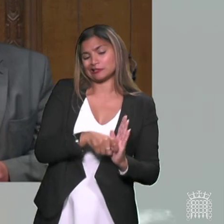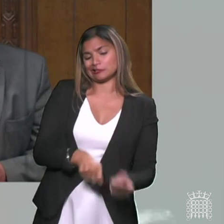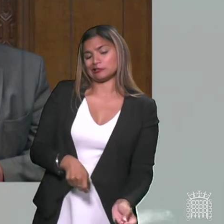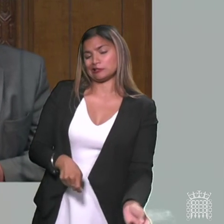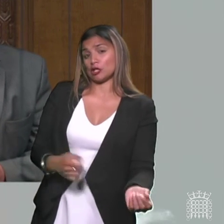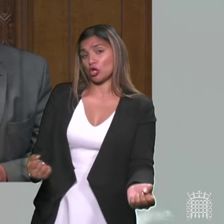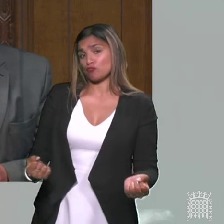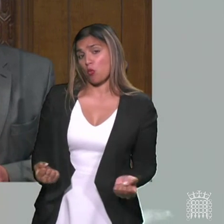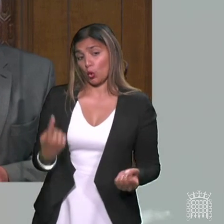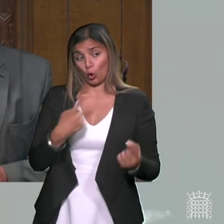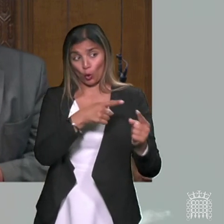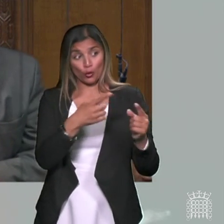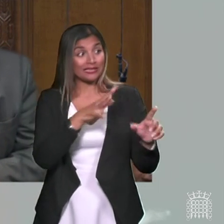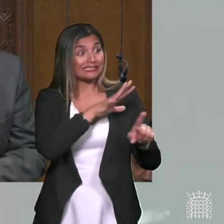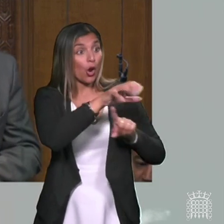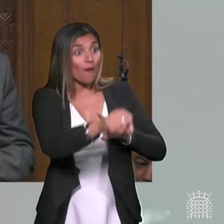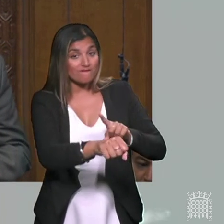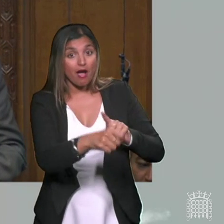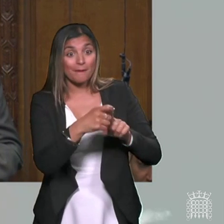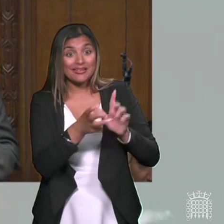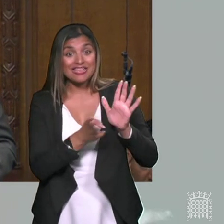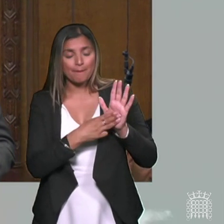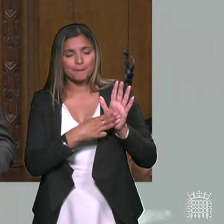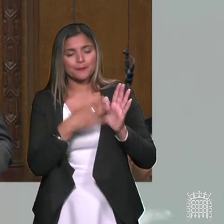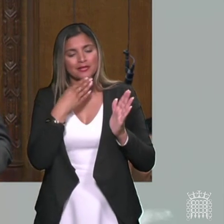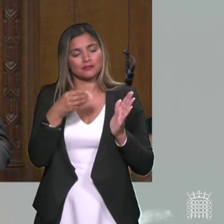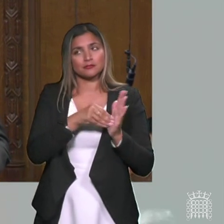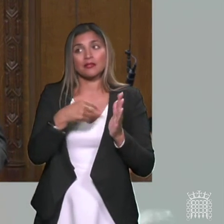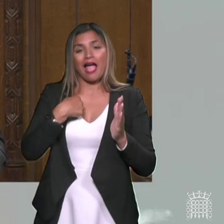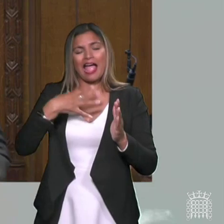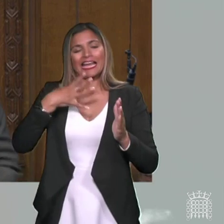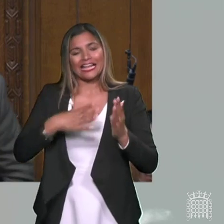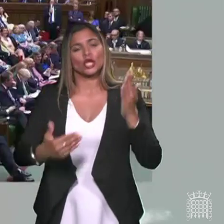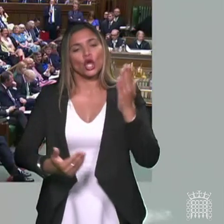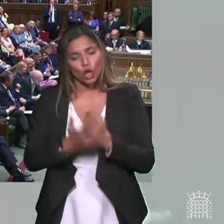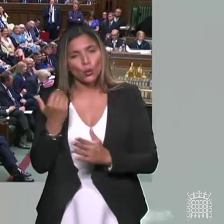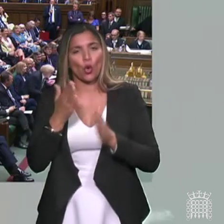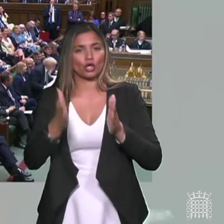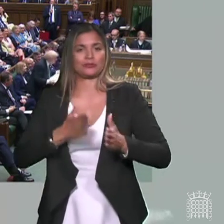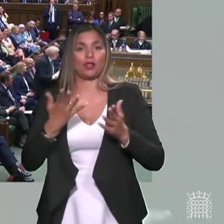10 for when the new incumbent comes in, saying, “Penning needs a new hospital on a greenfield site”?